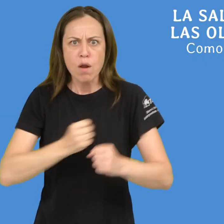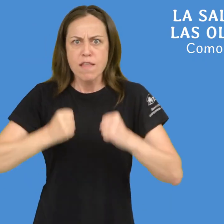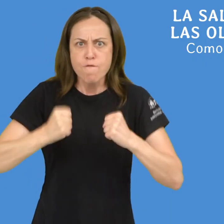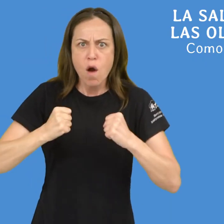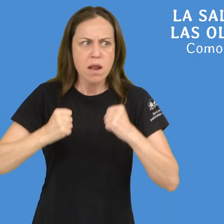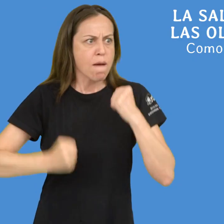fuerte